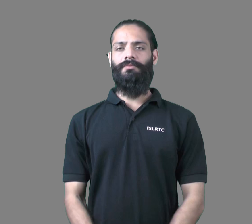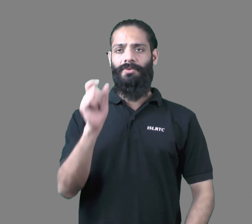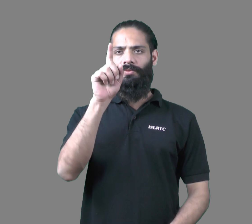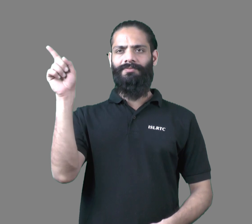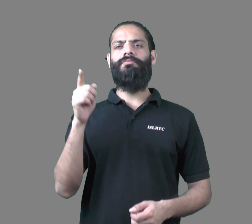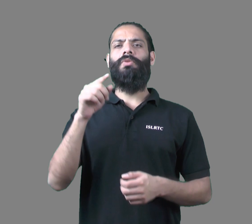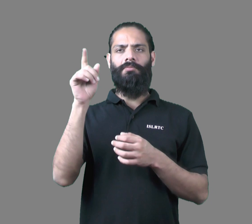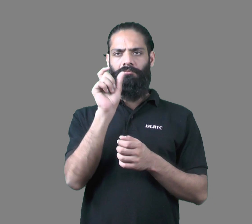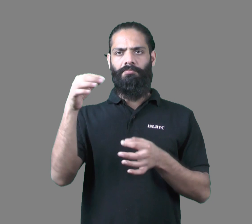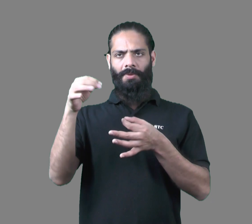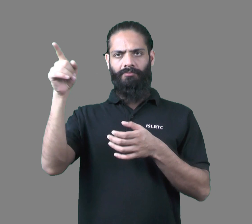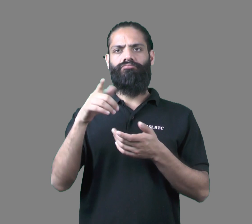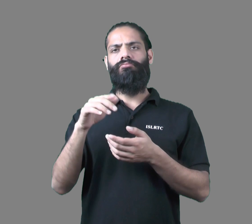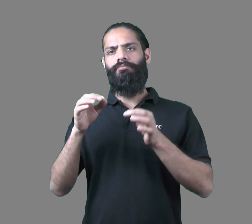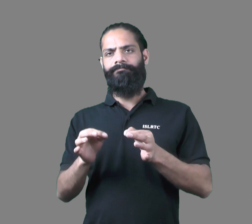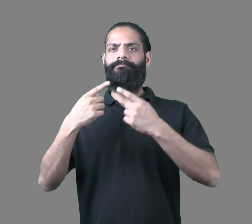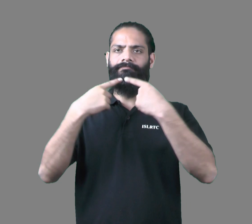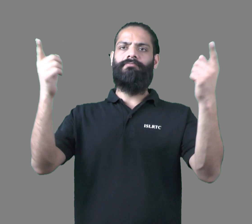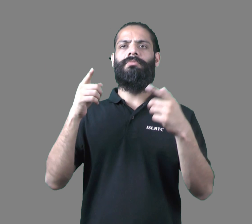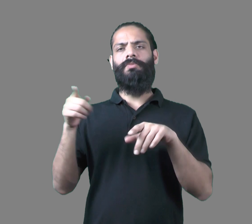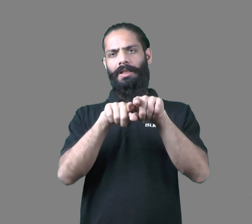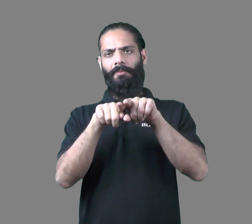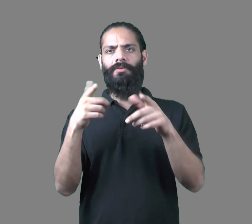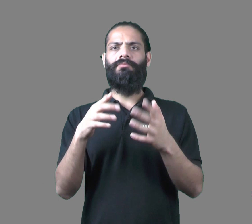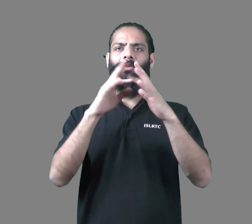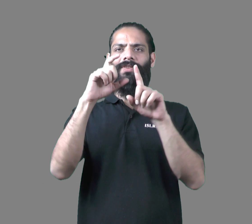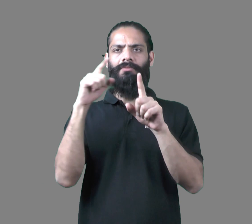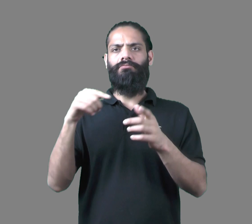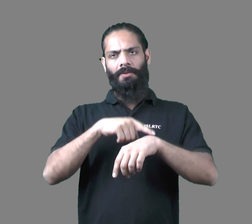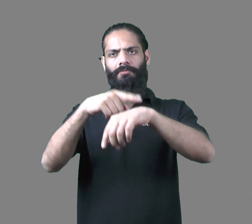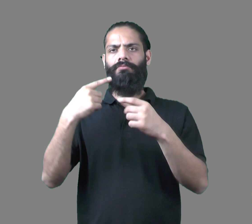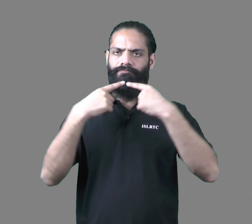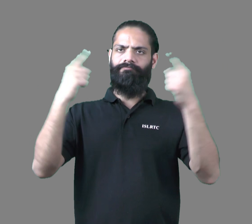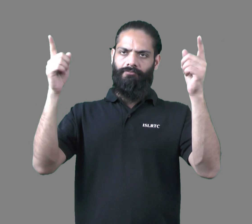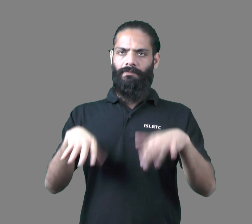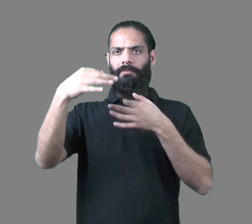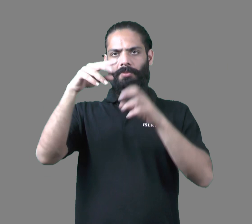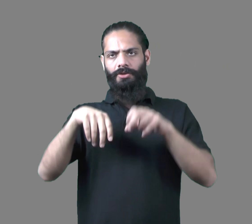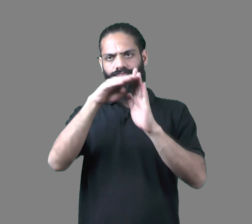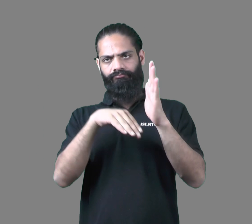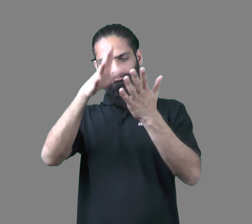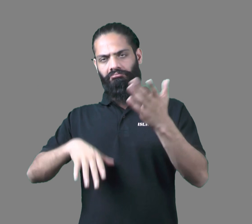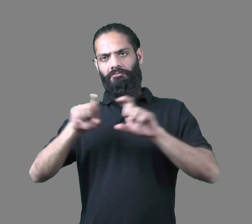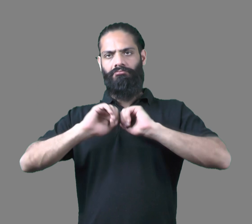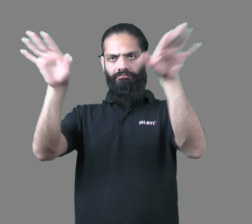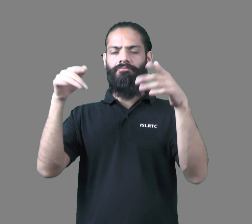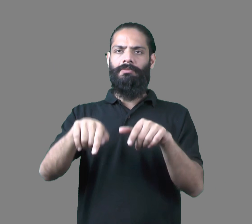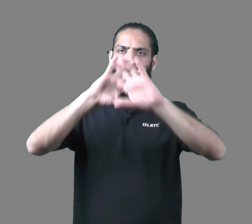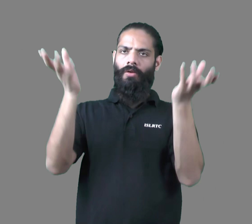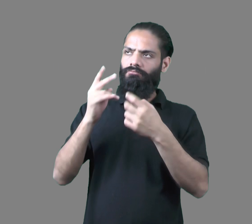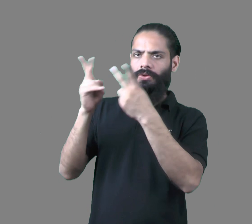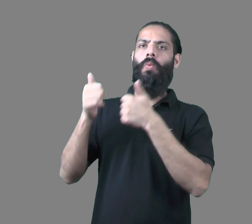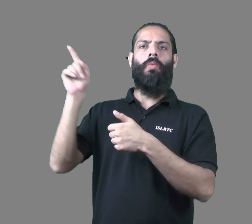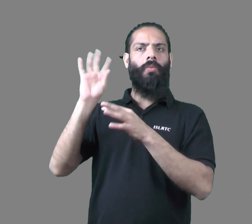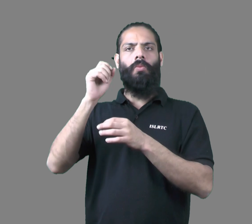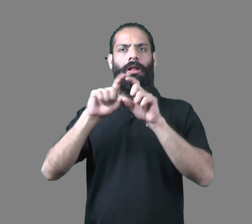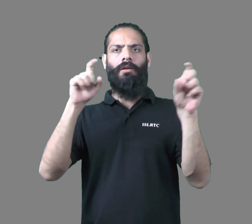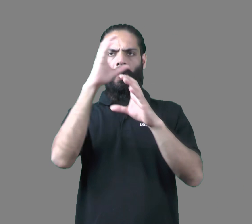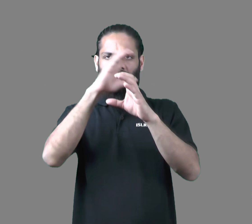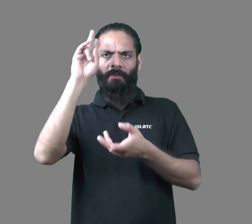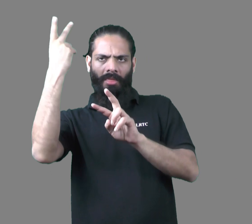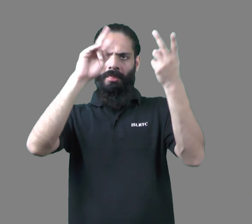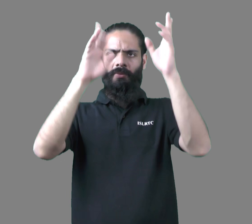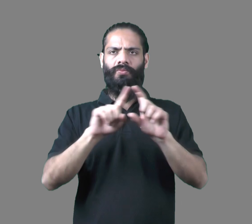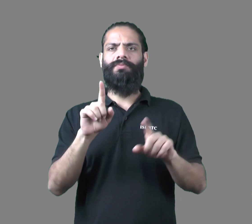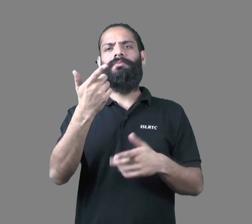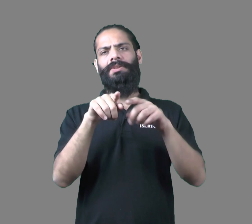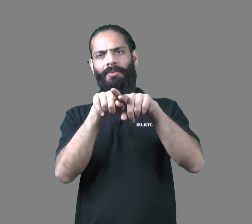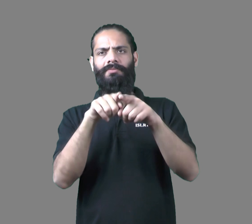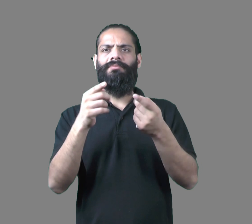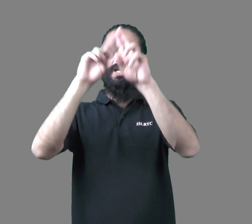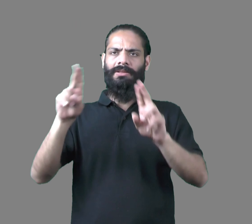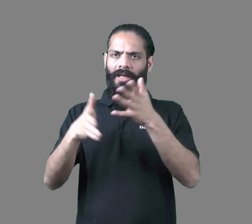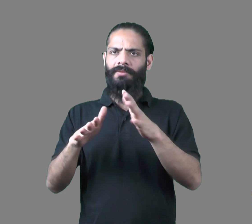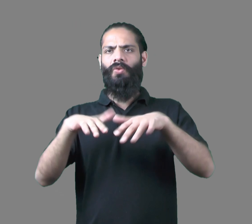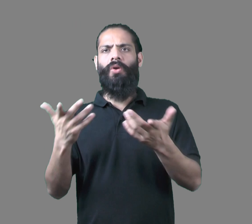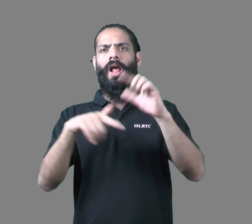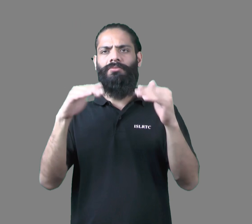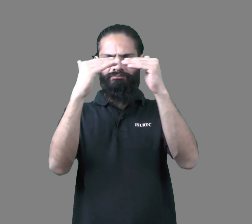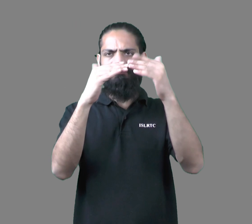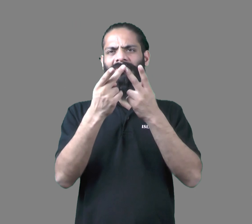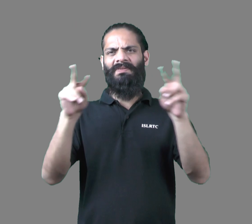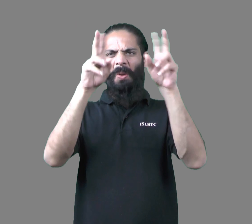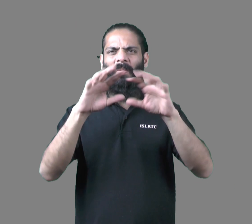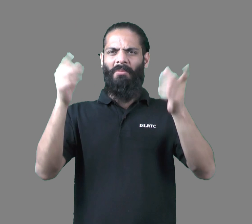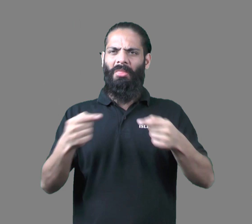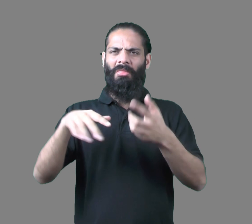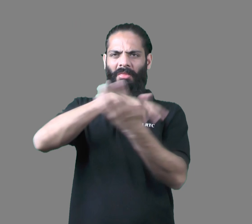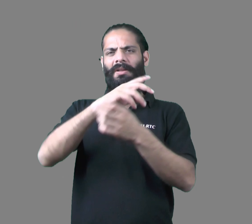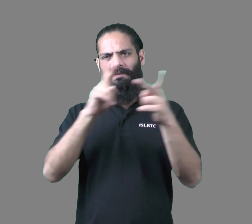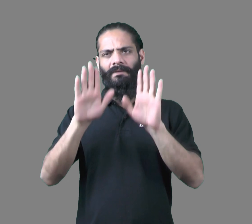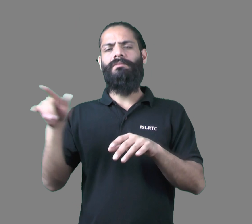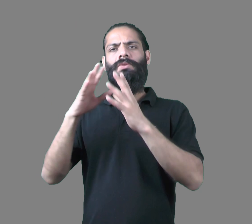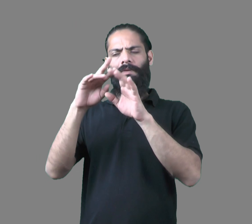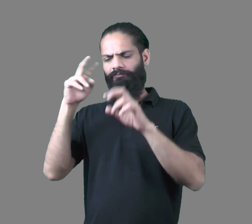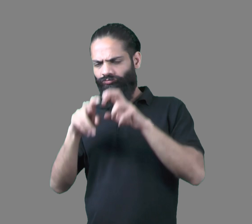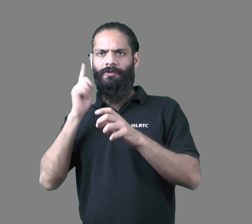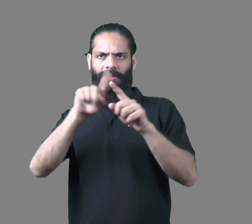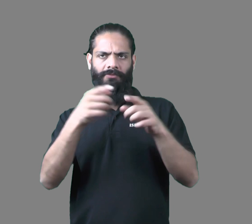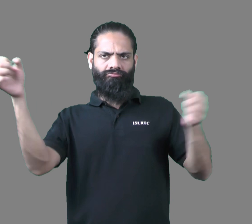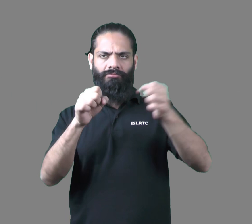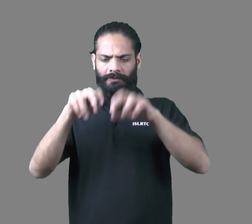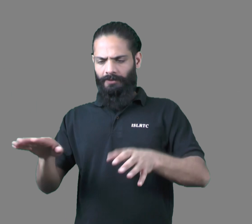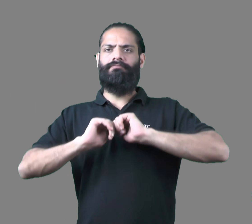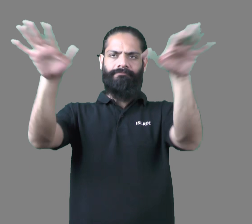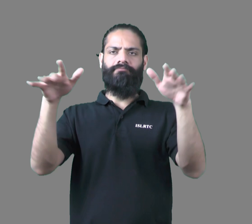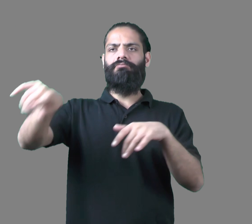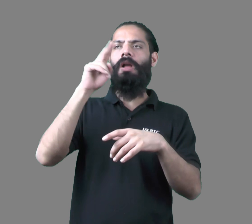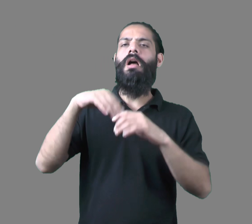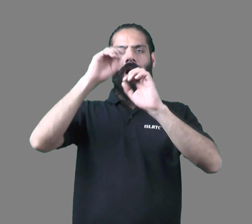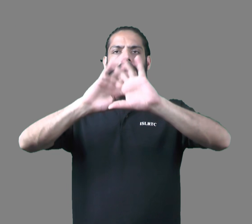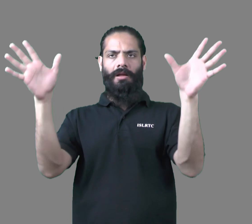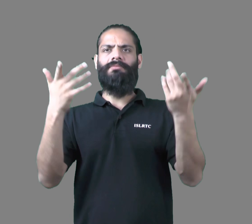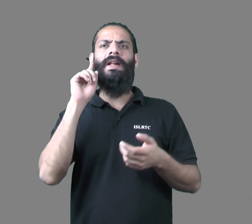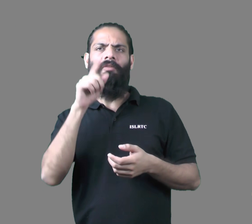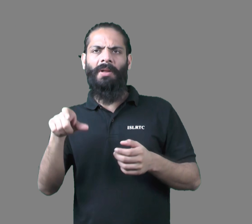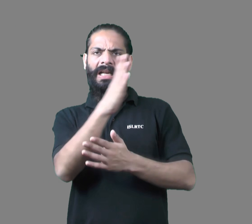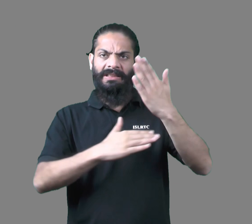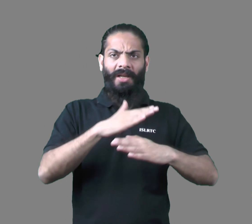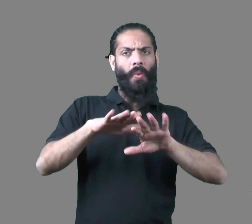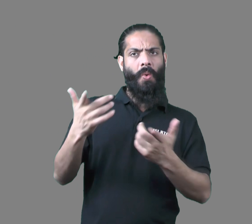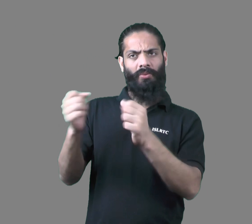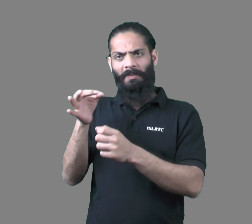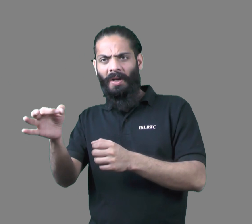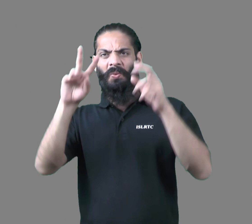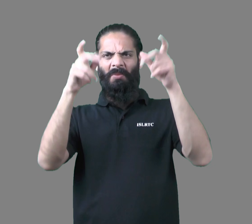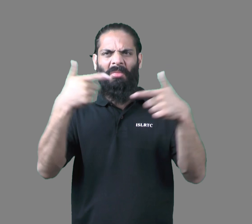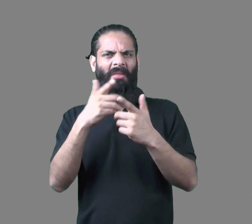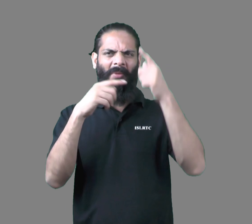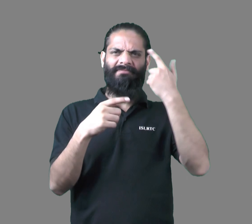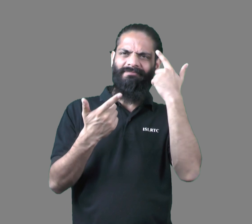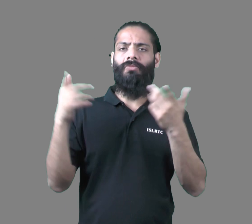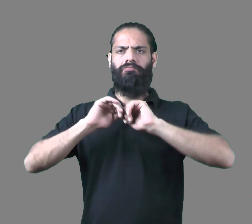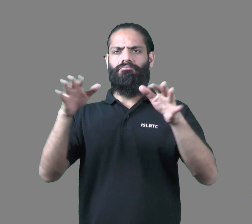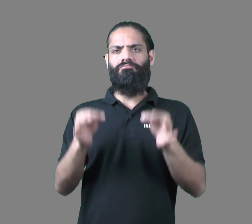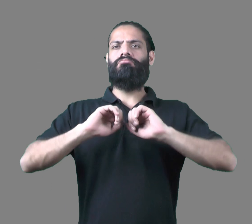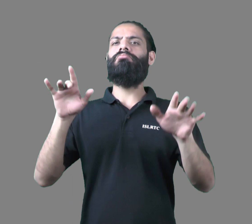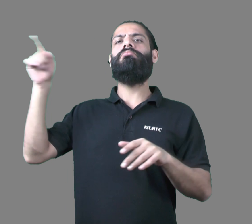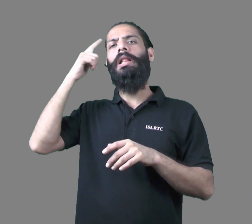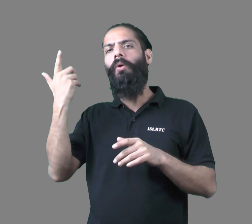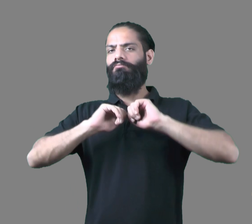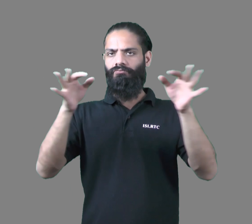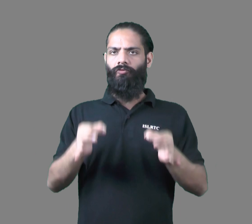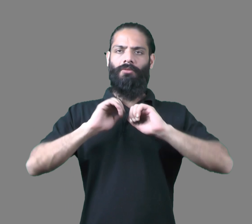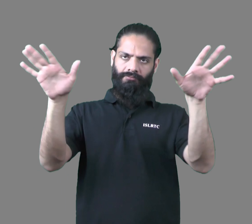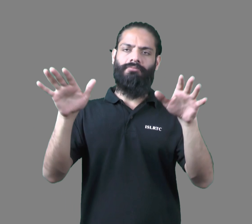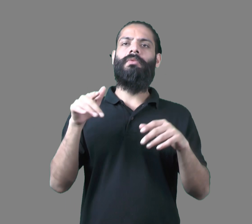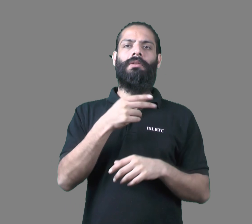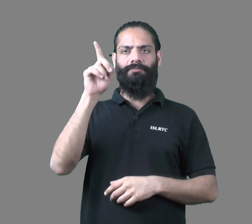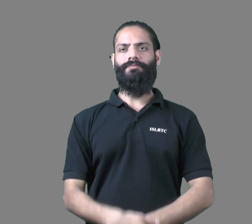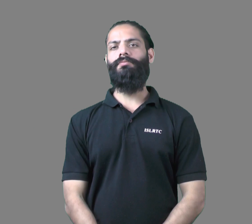Position Papers